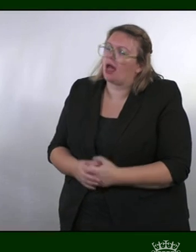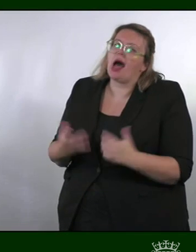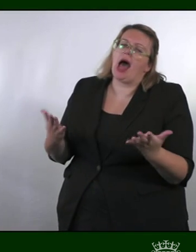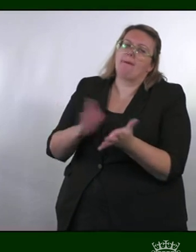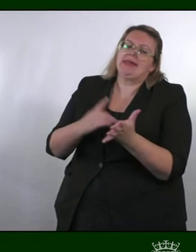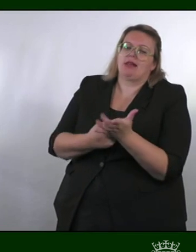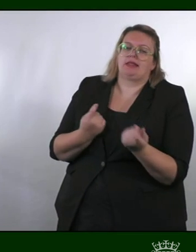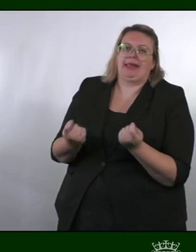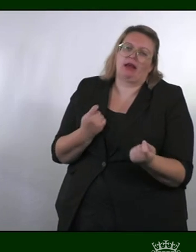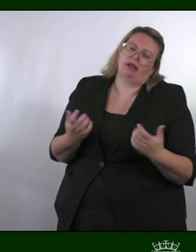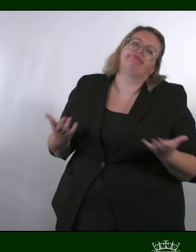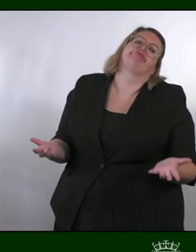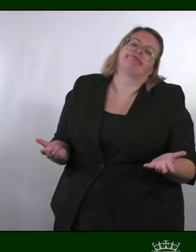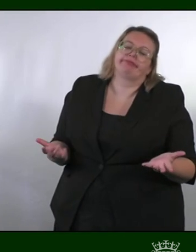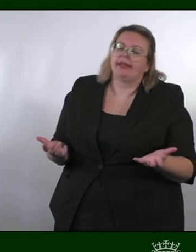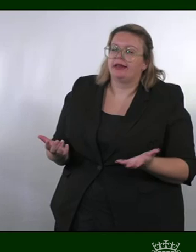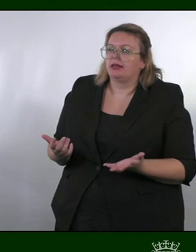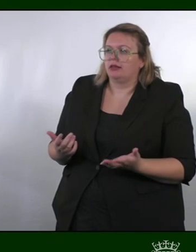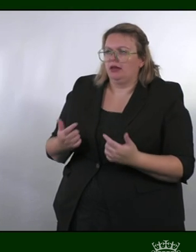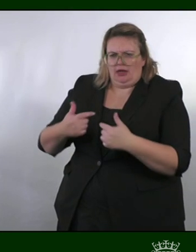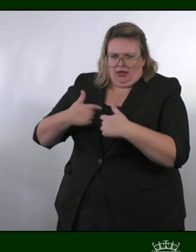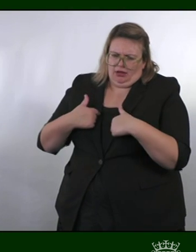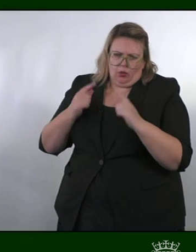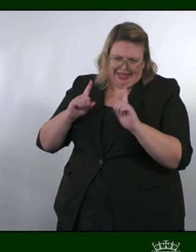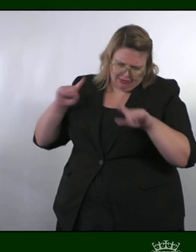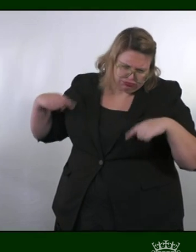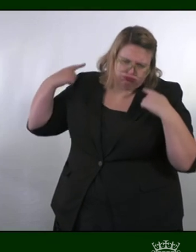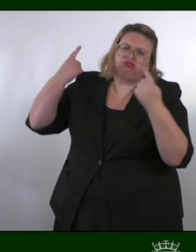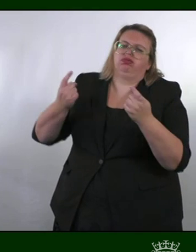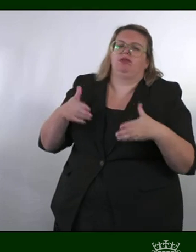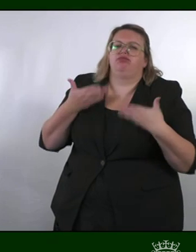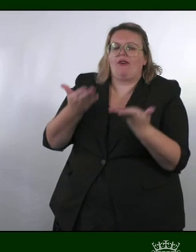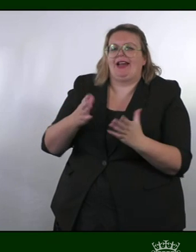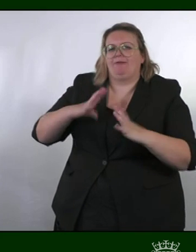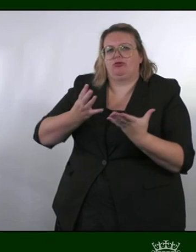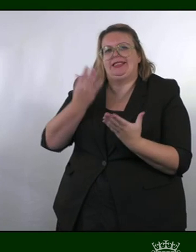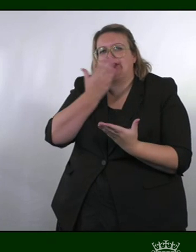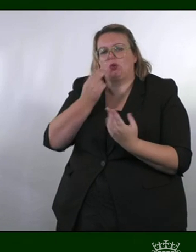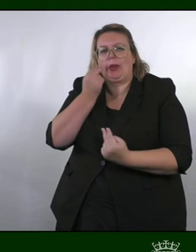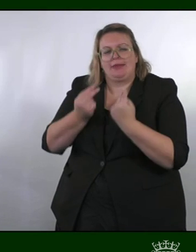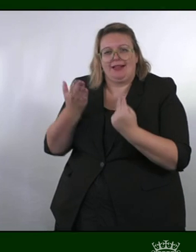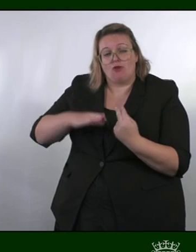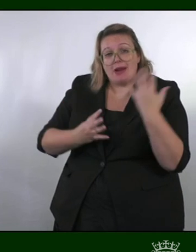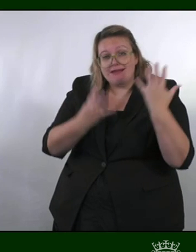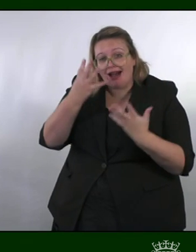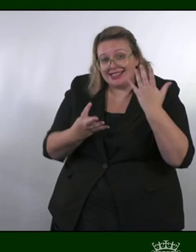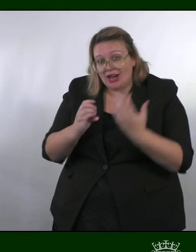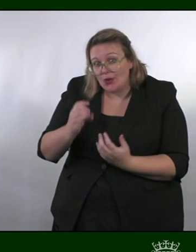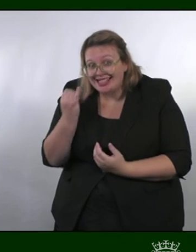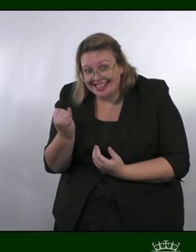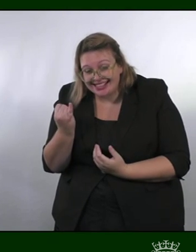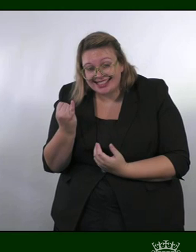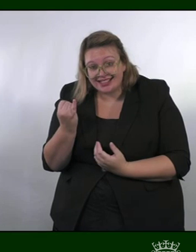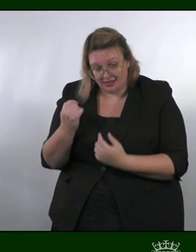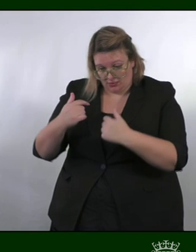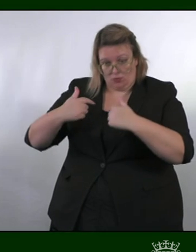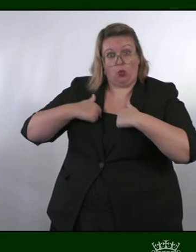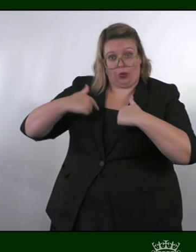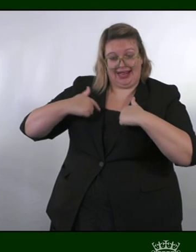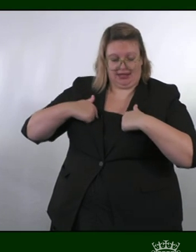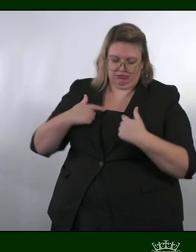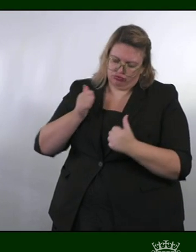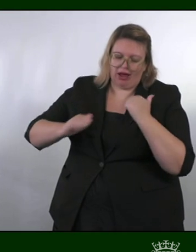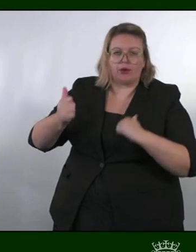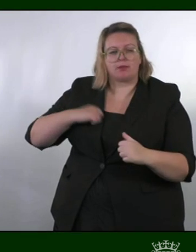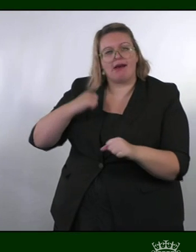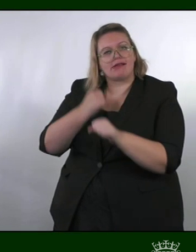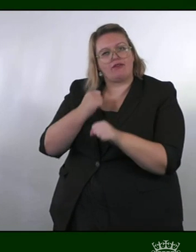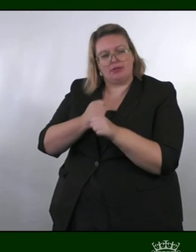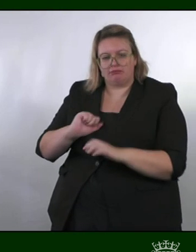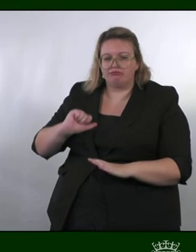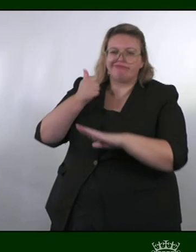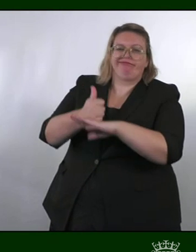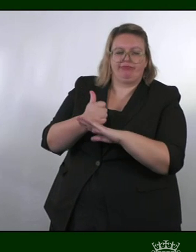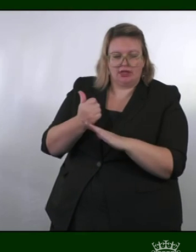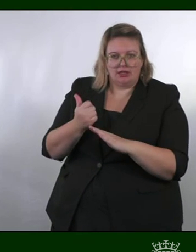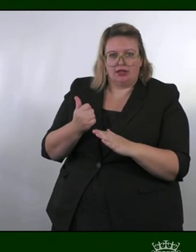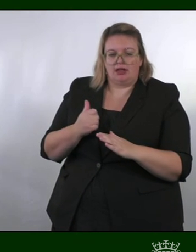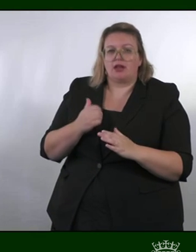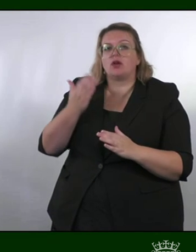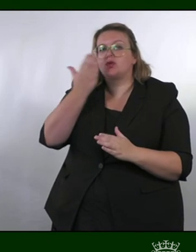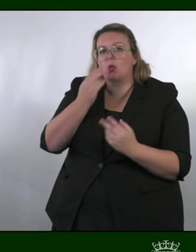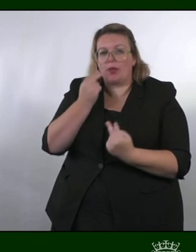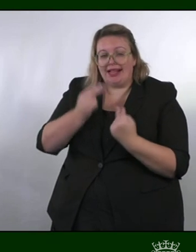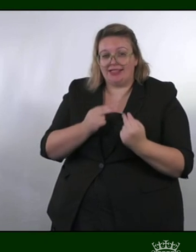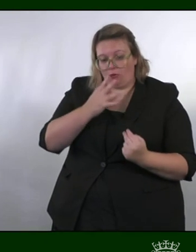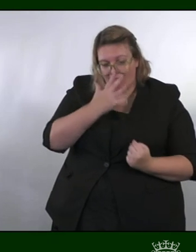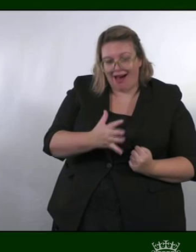Governments of all stripes have supplied free school meals since 1906, and I am proud that it was this Conservative Government who extended universal free school meals to five, six and seven-year-olds.